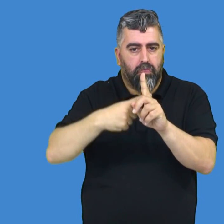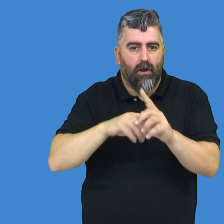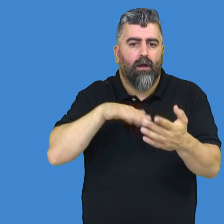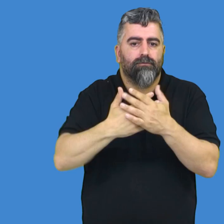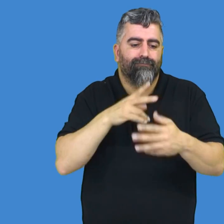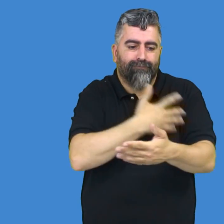hasta